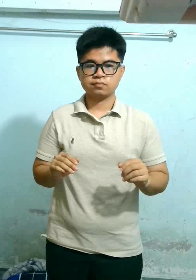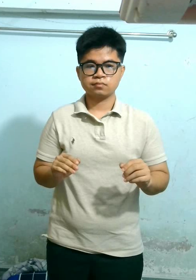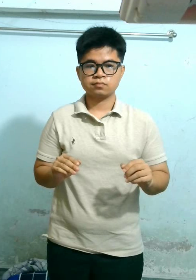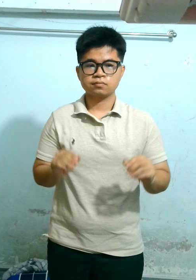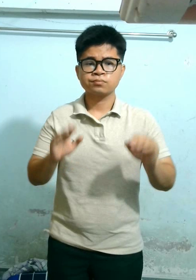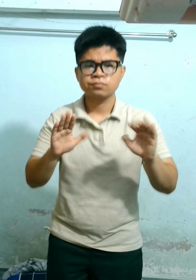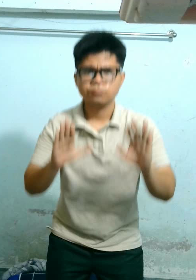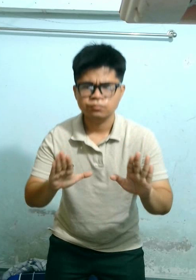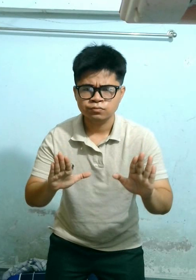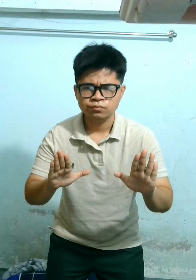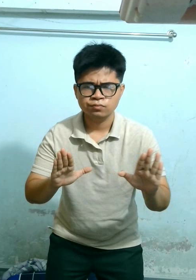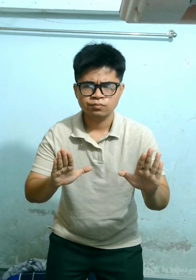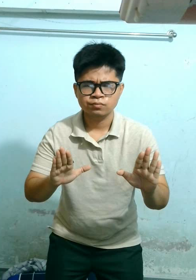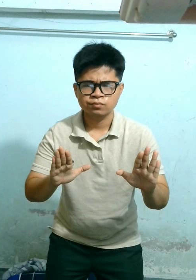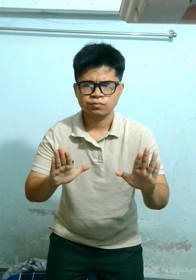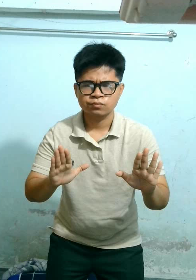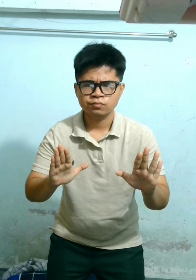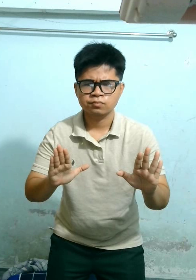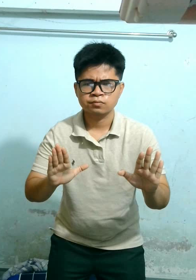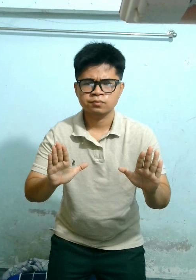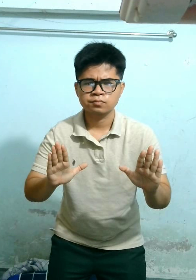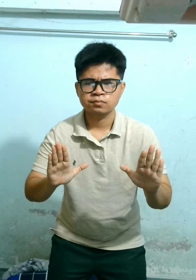dung lai